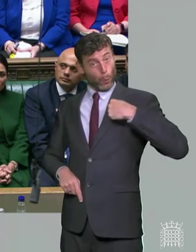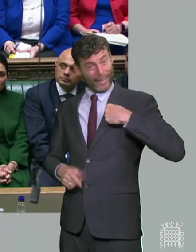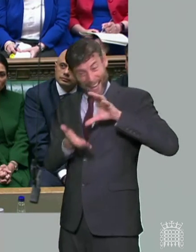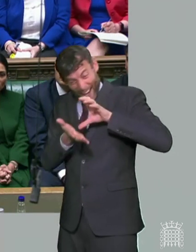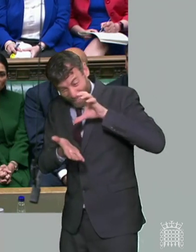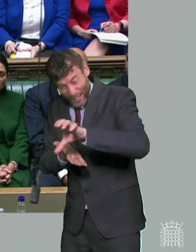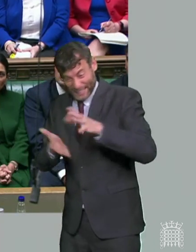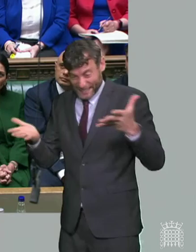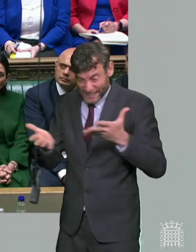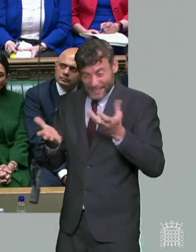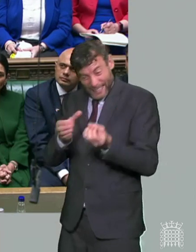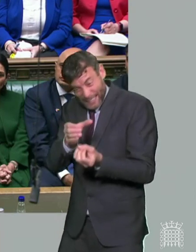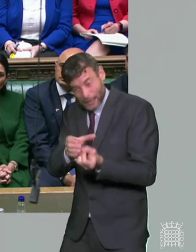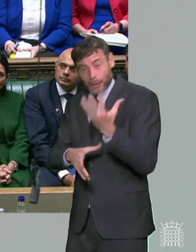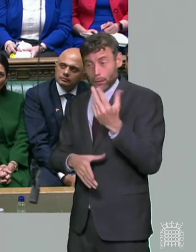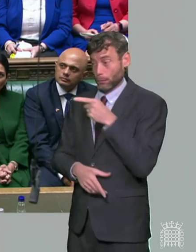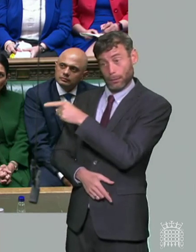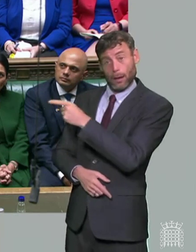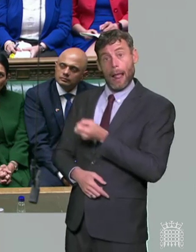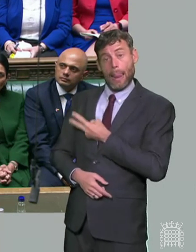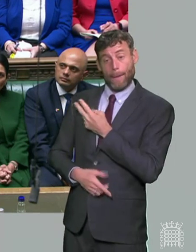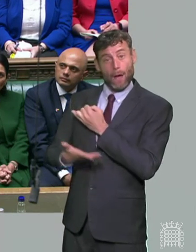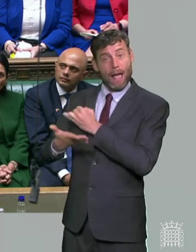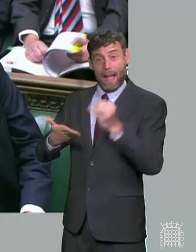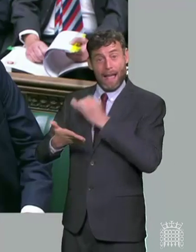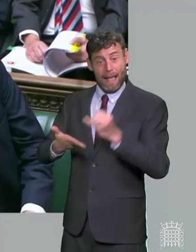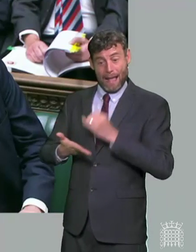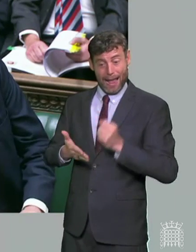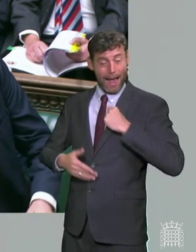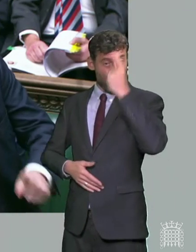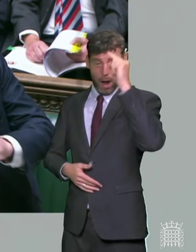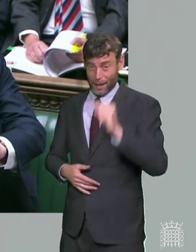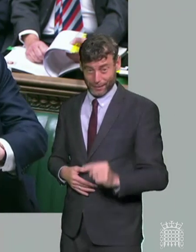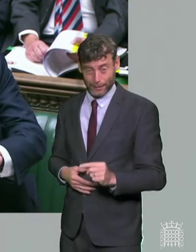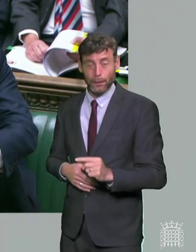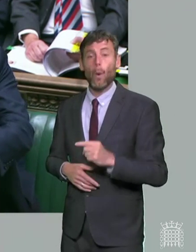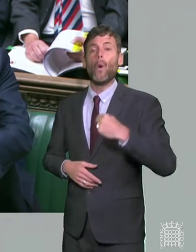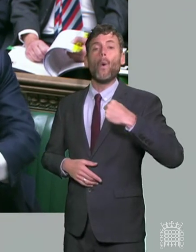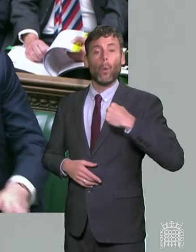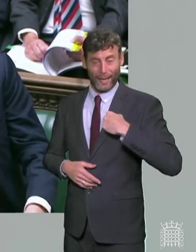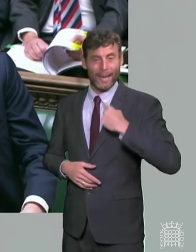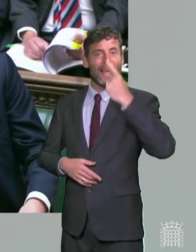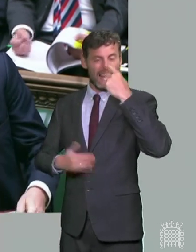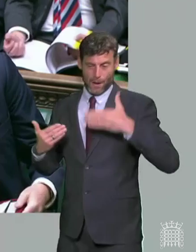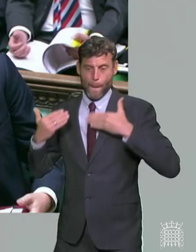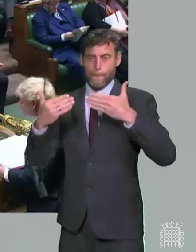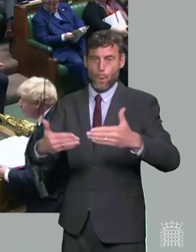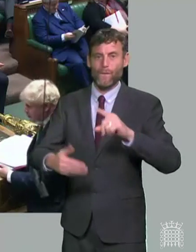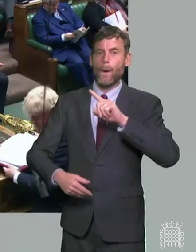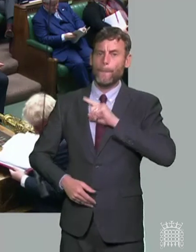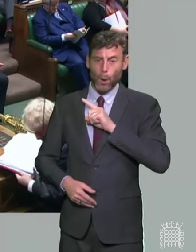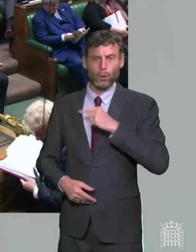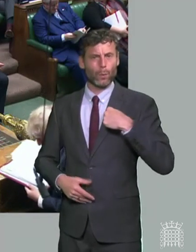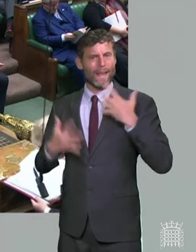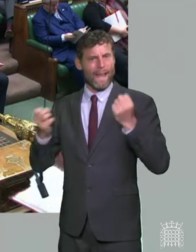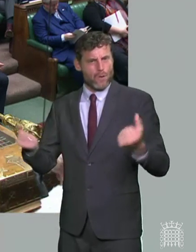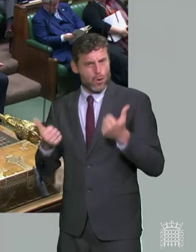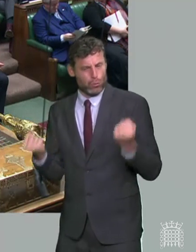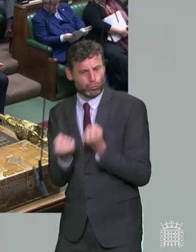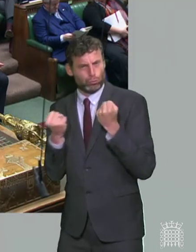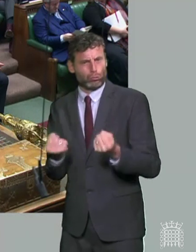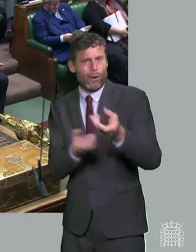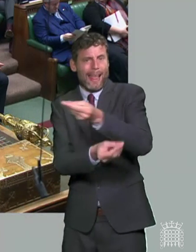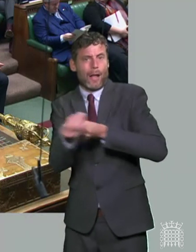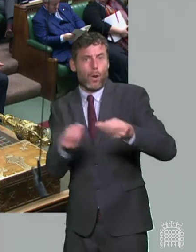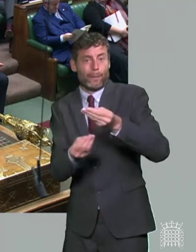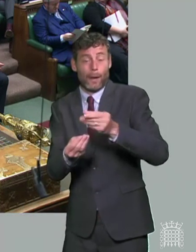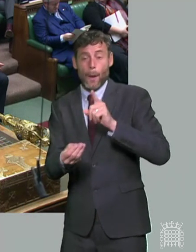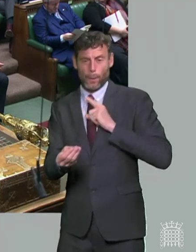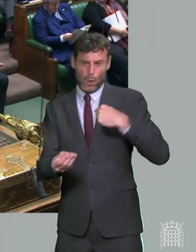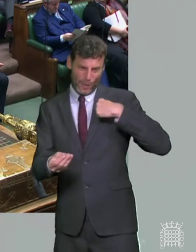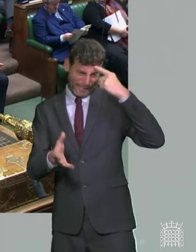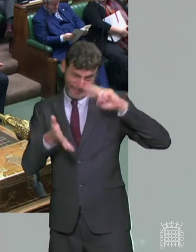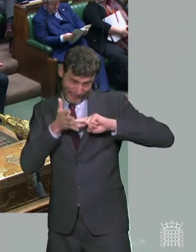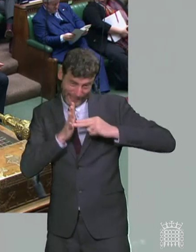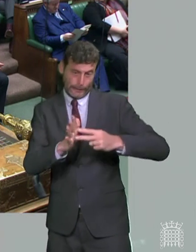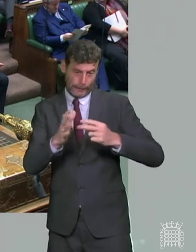The only reason why we were able to make that investment is because we have a strong and robust economy thanks to the decisions we took.